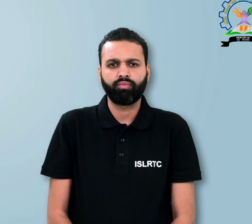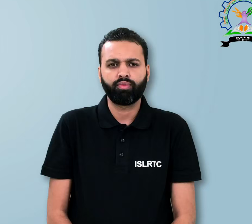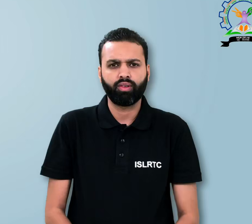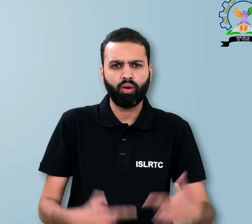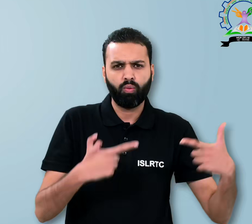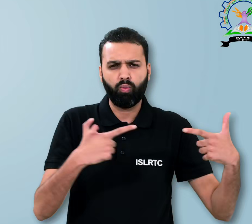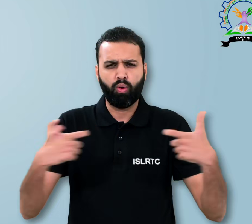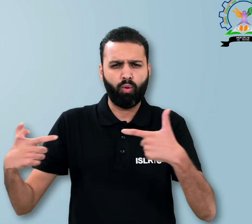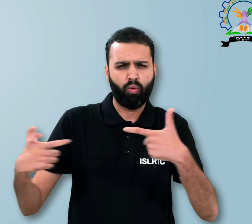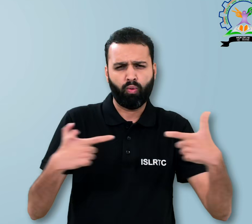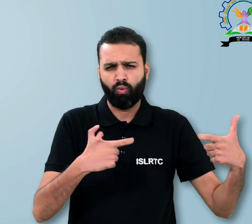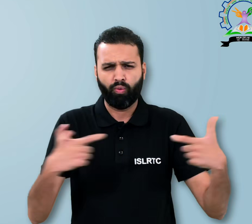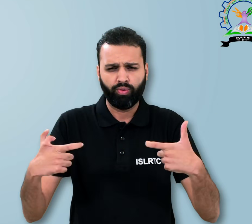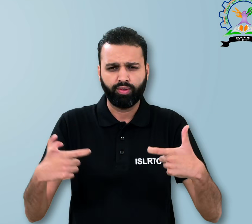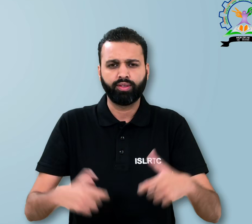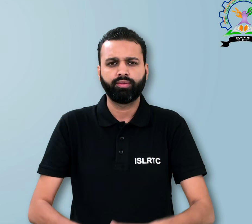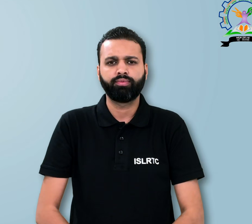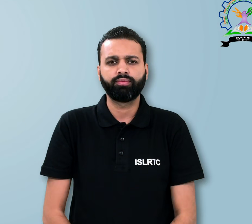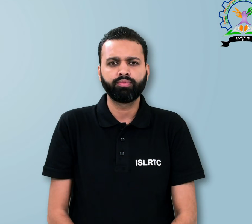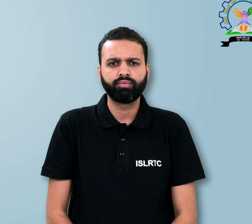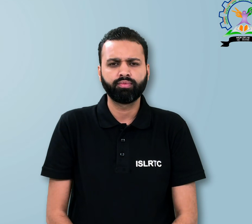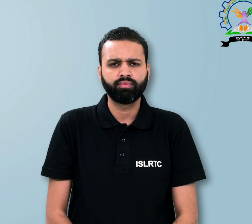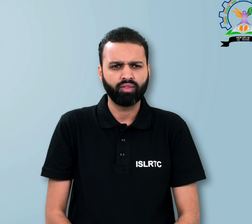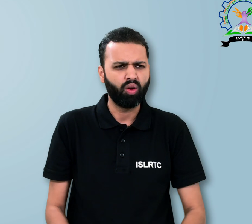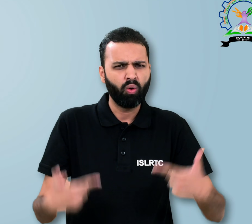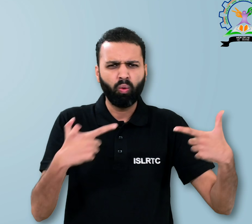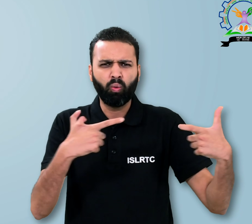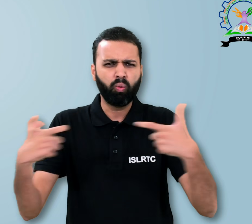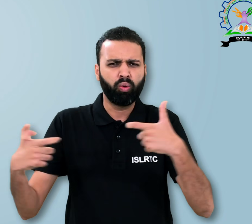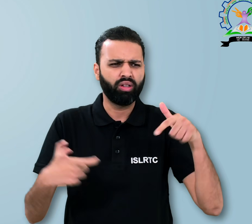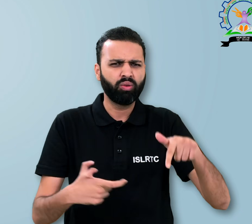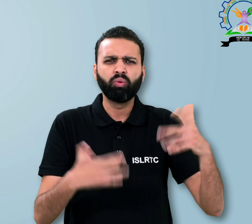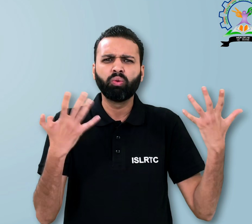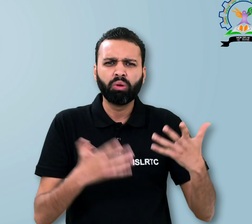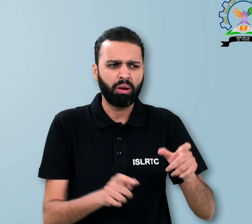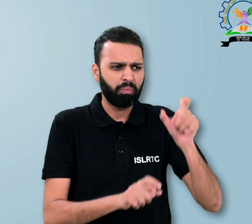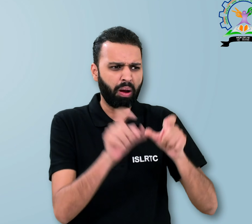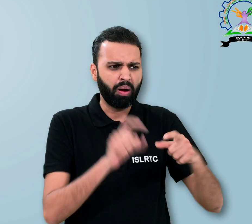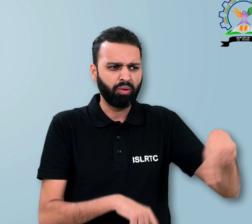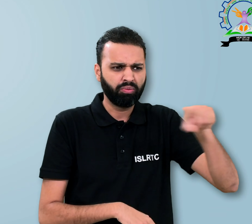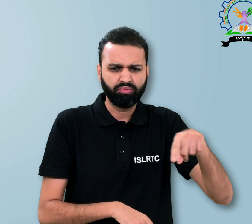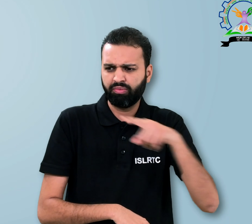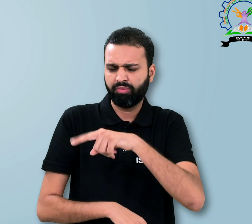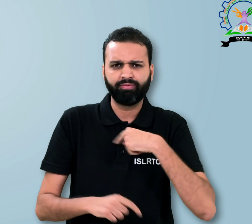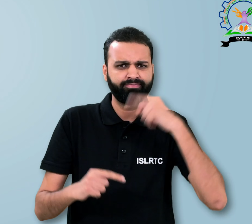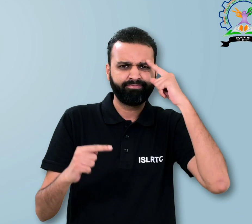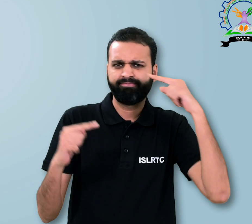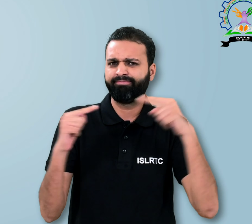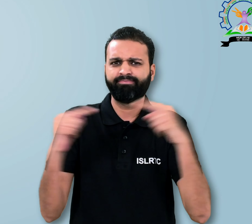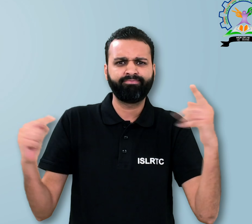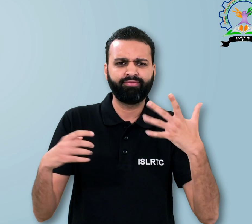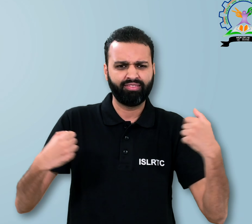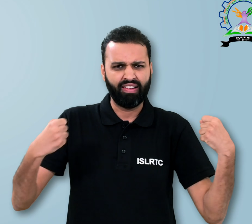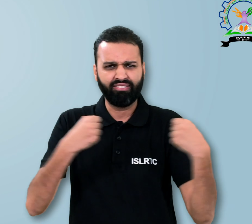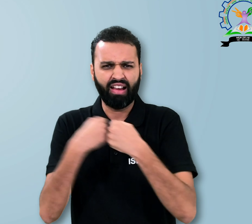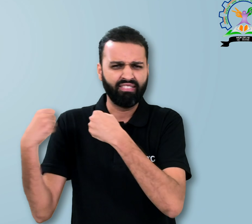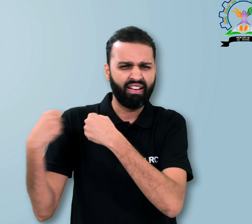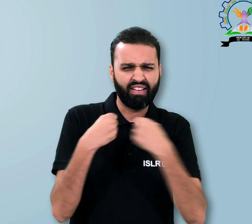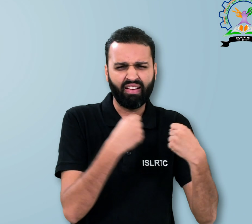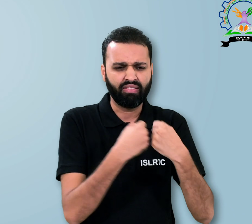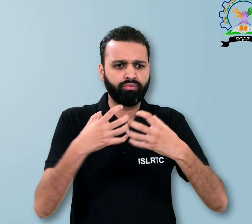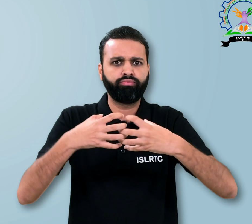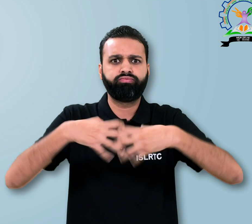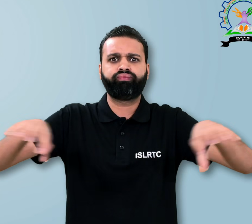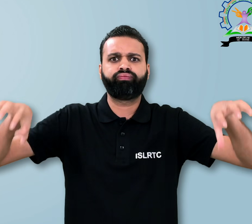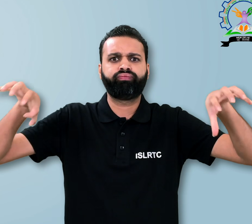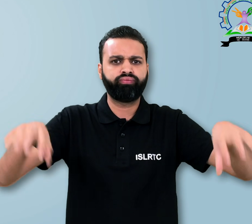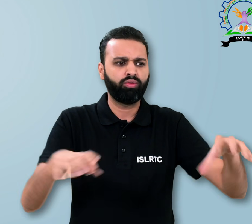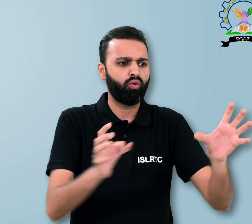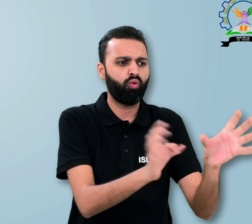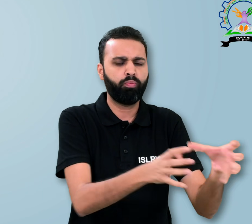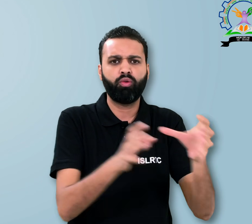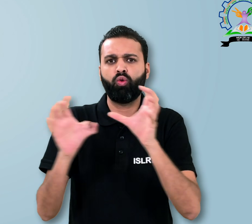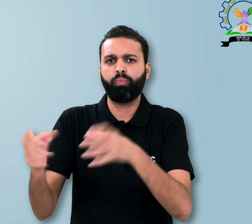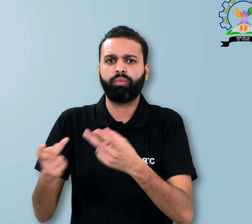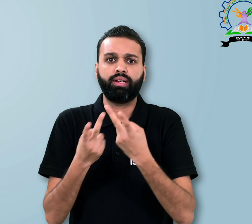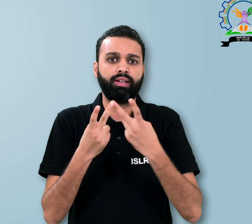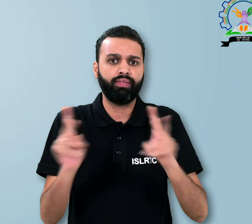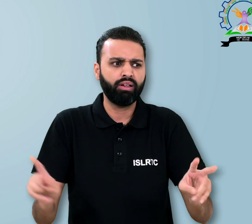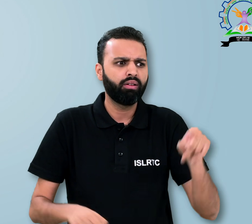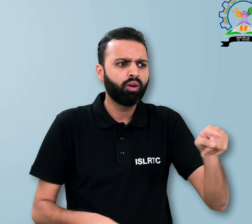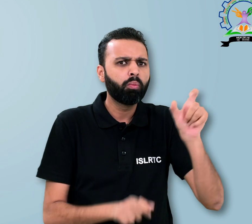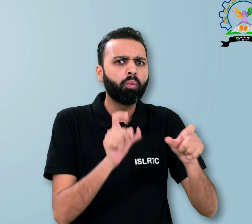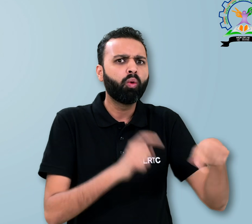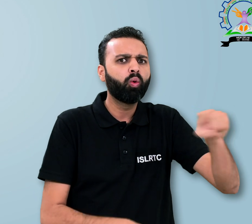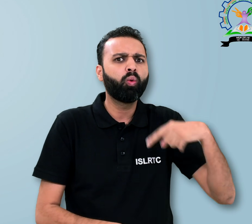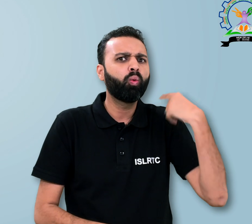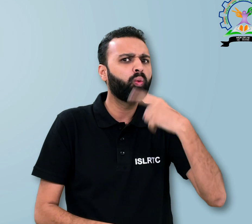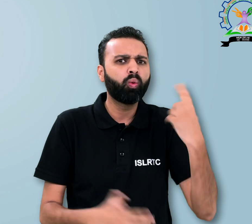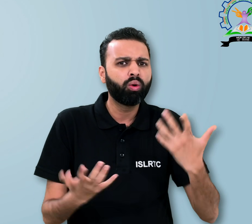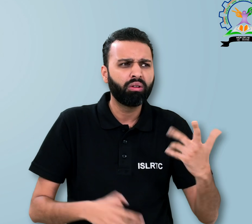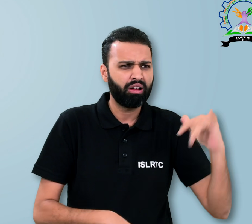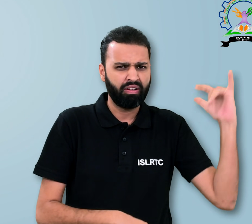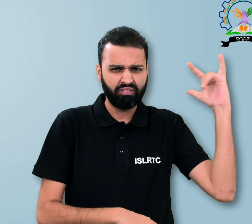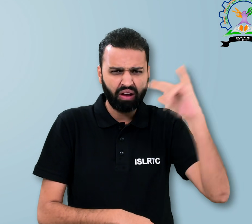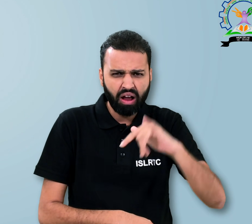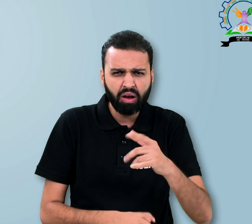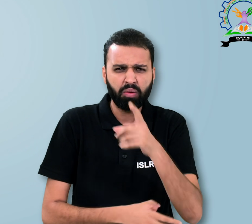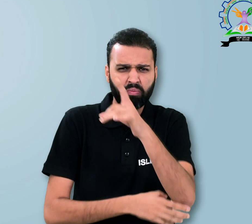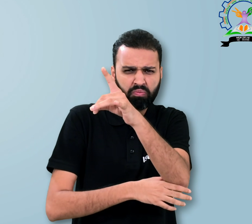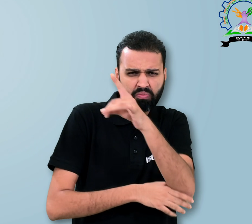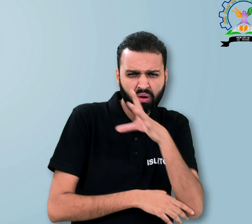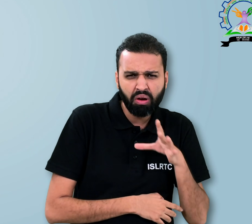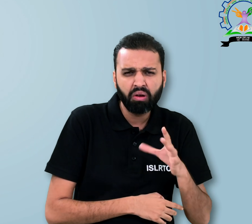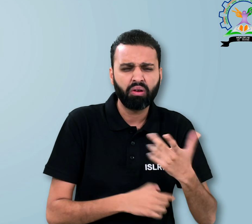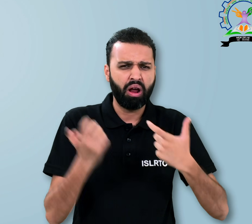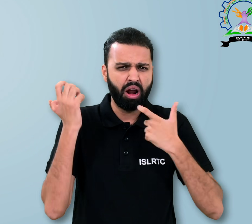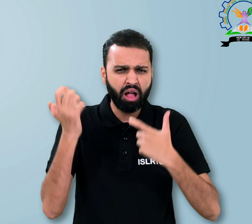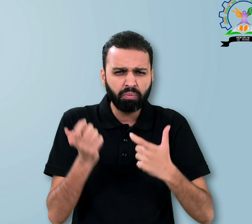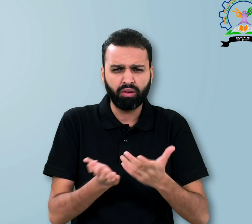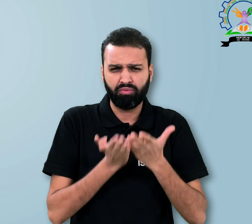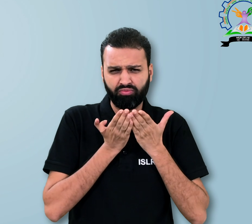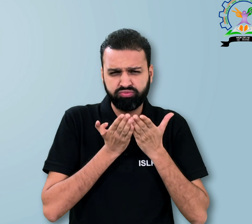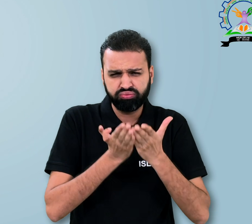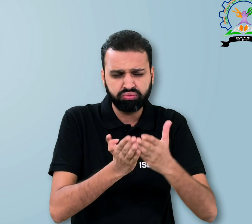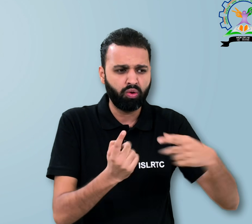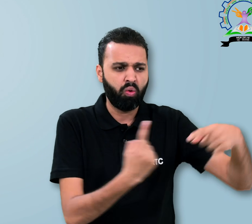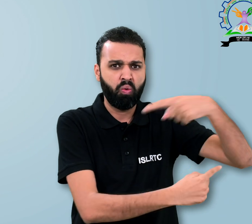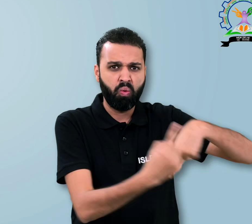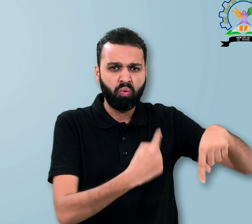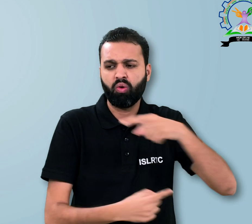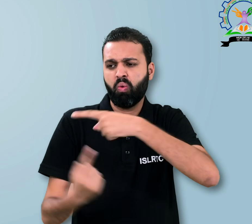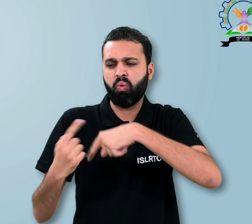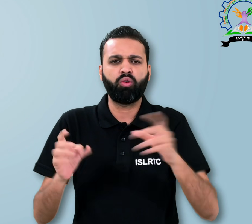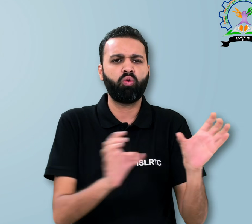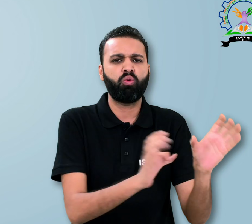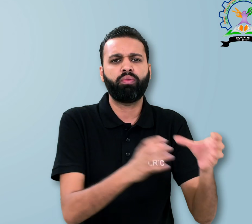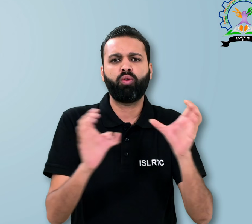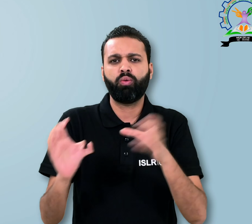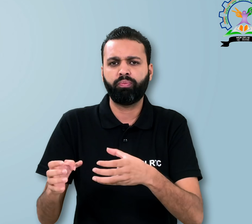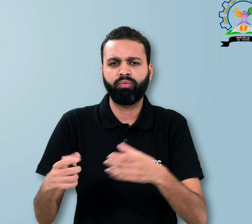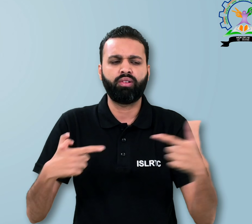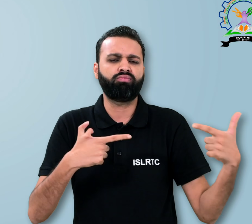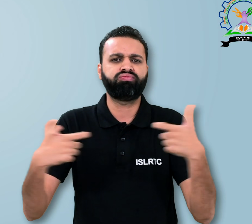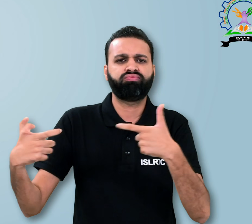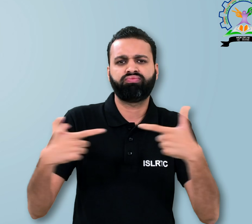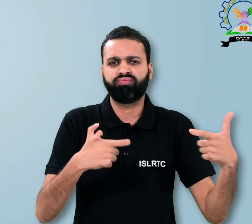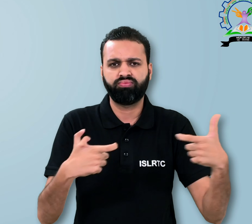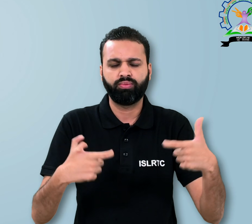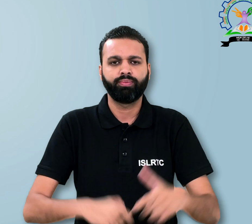Combat Combat is fighting between two groups of armed forces. When you engage in combat, typically this means you engage in fighting that involves weapons.